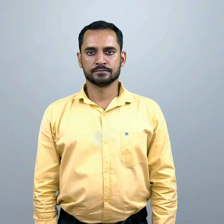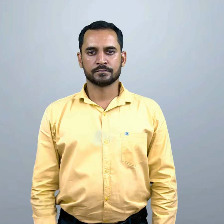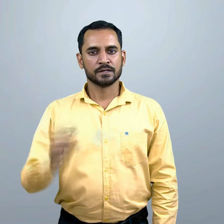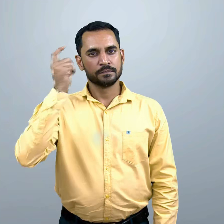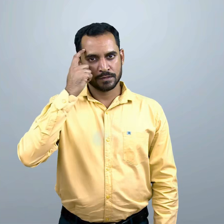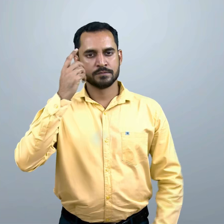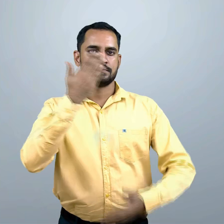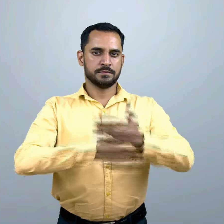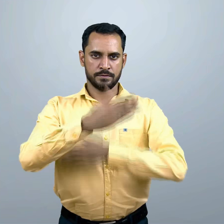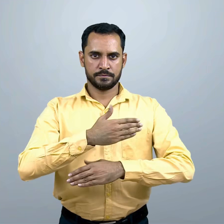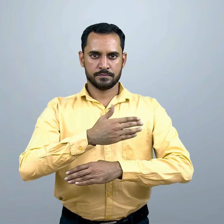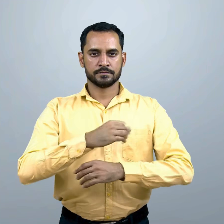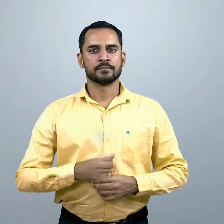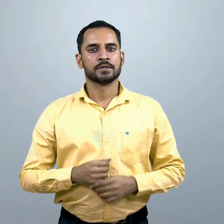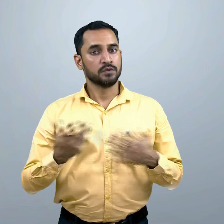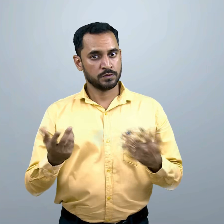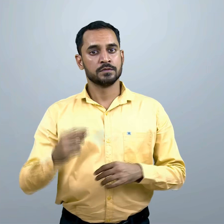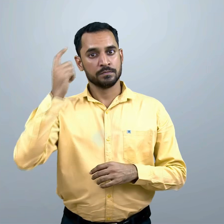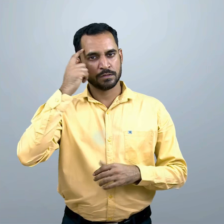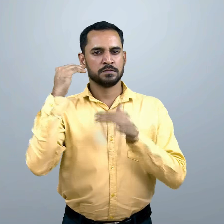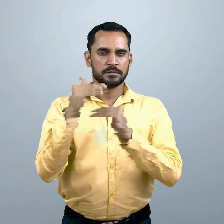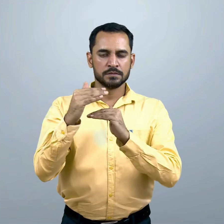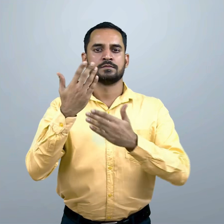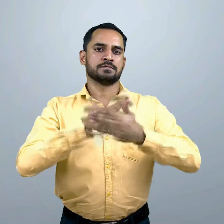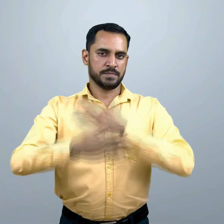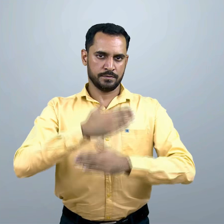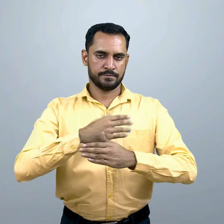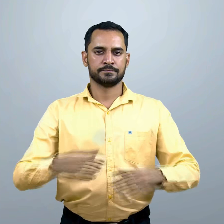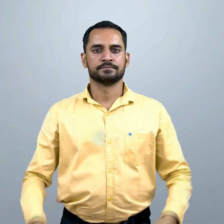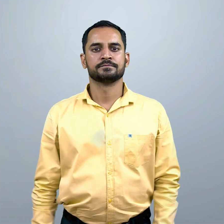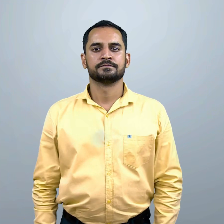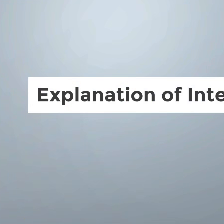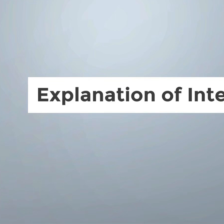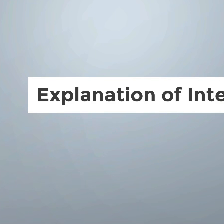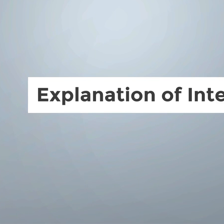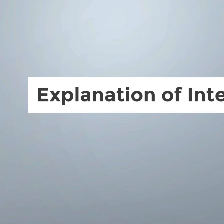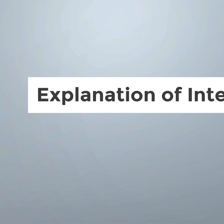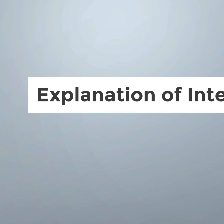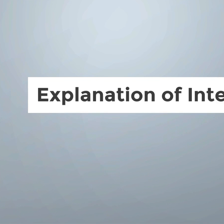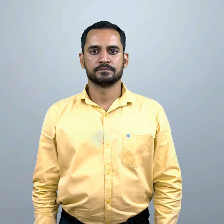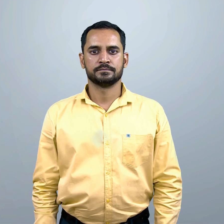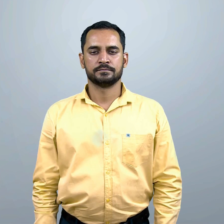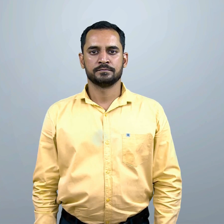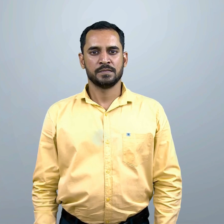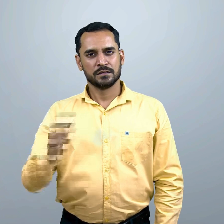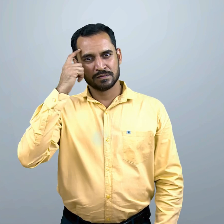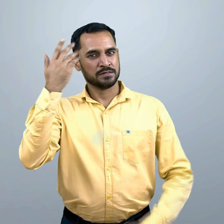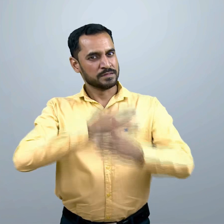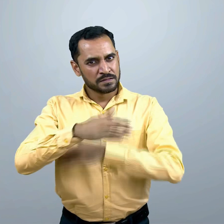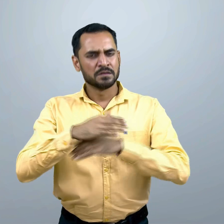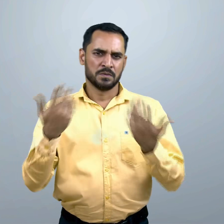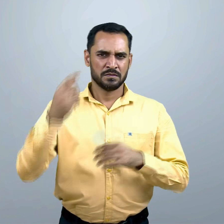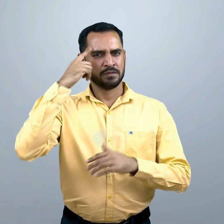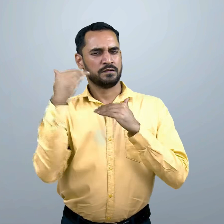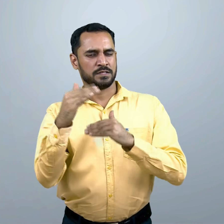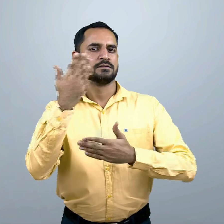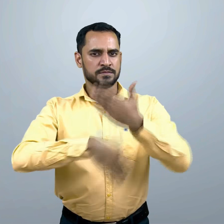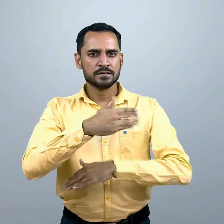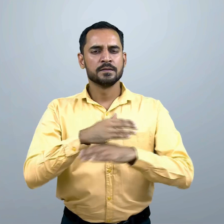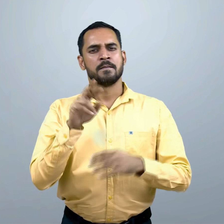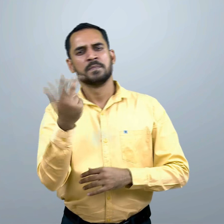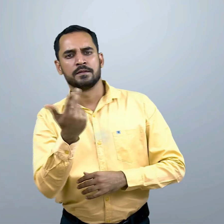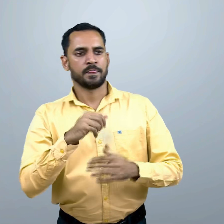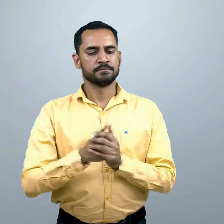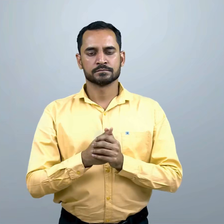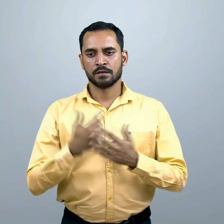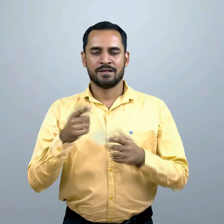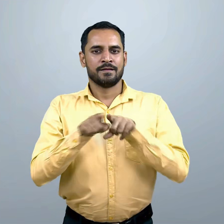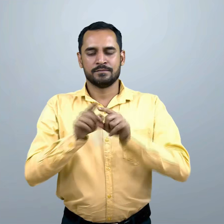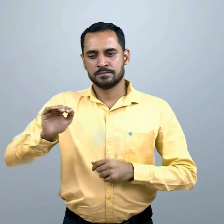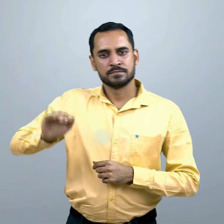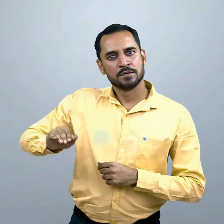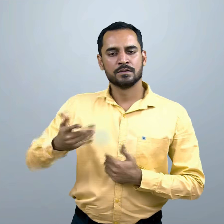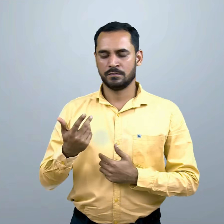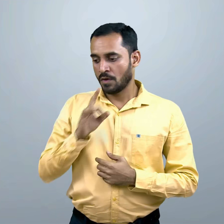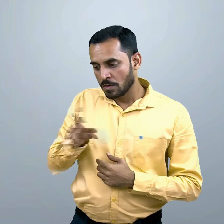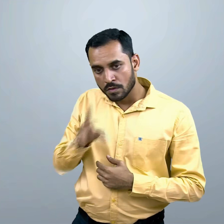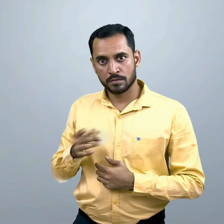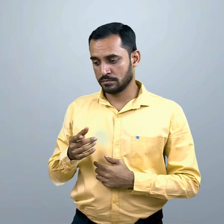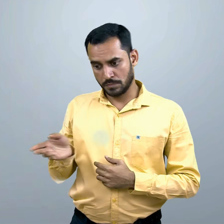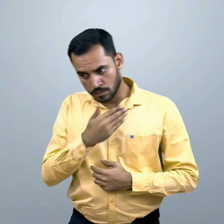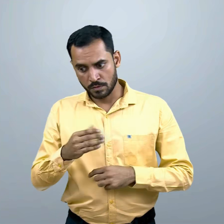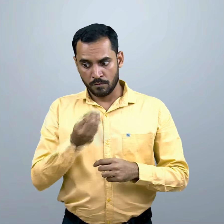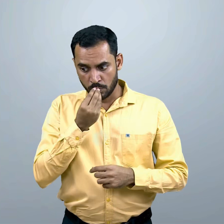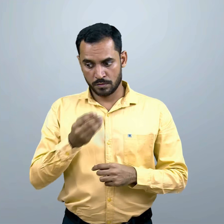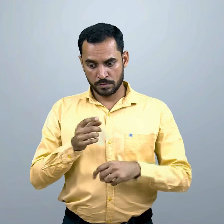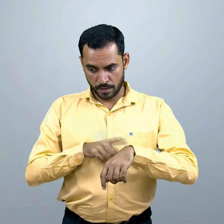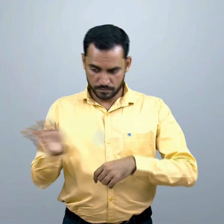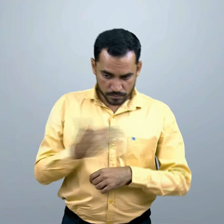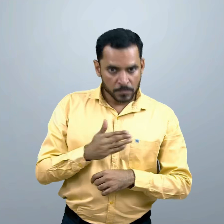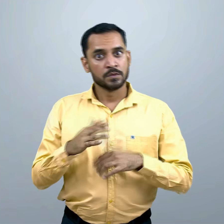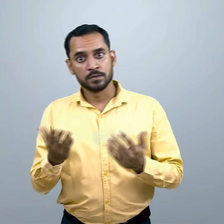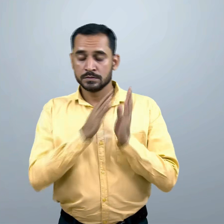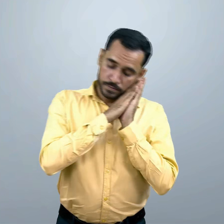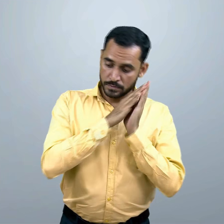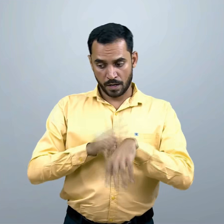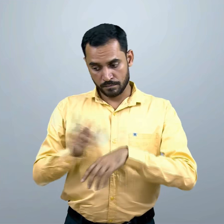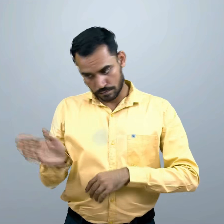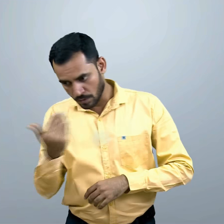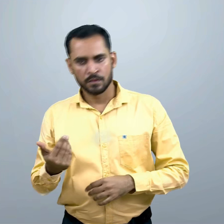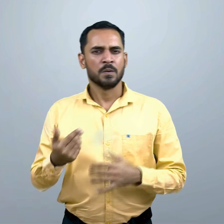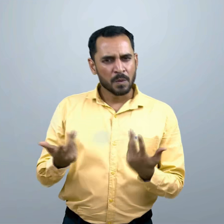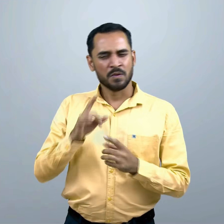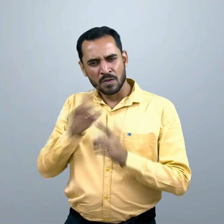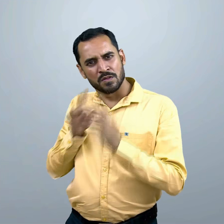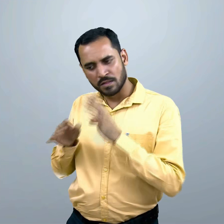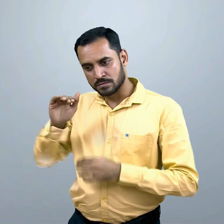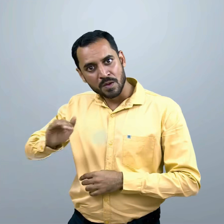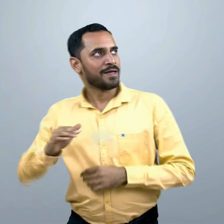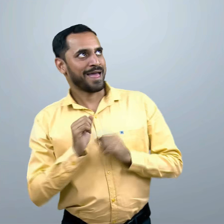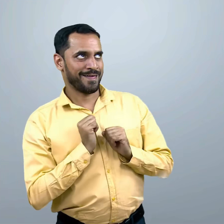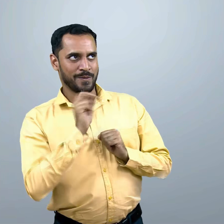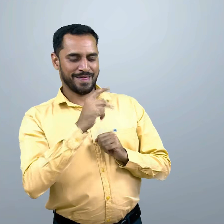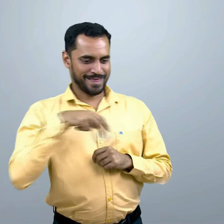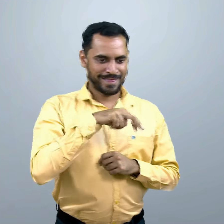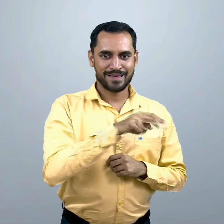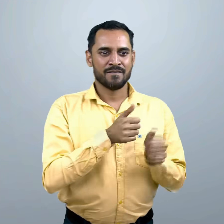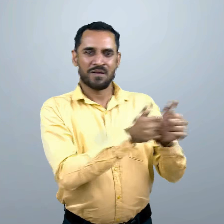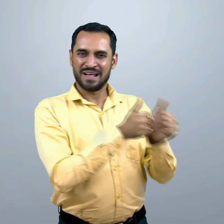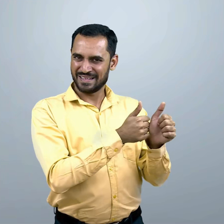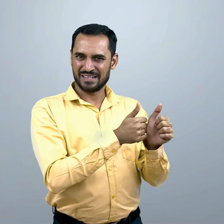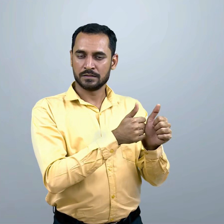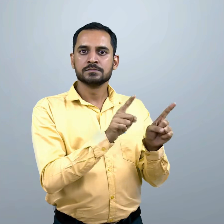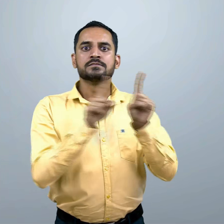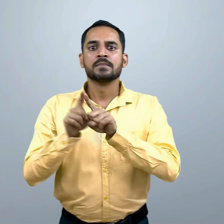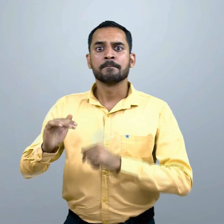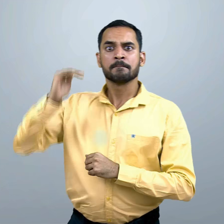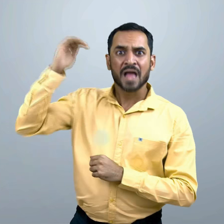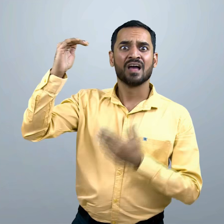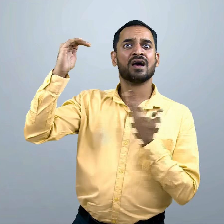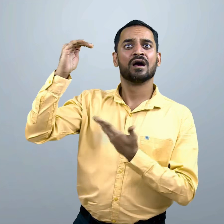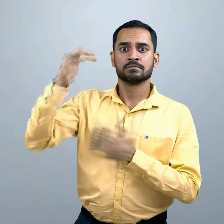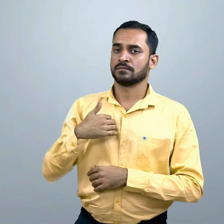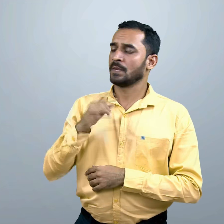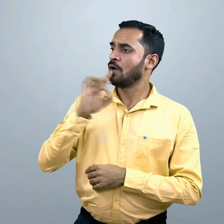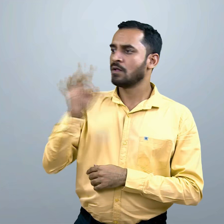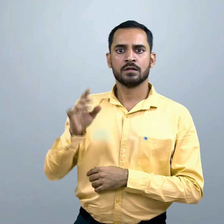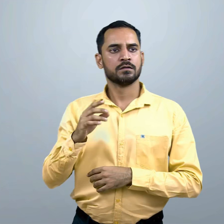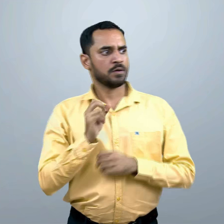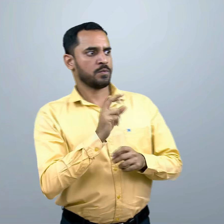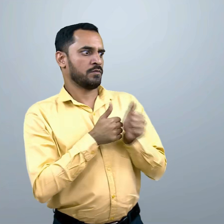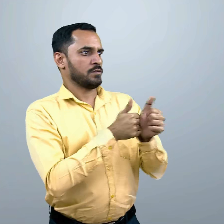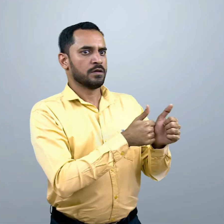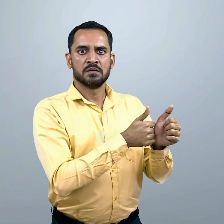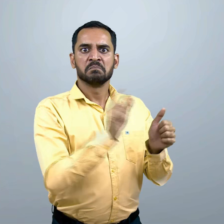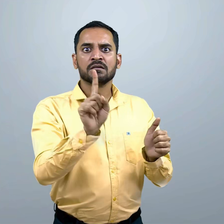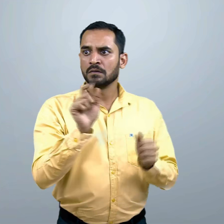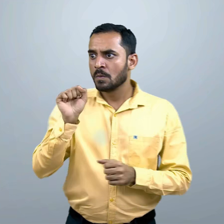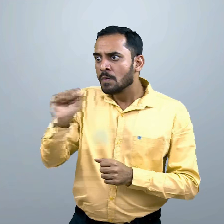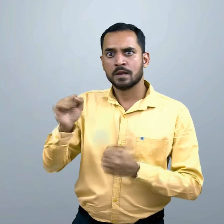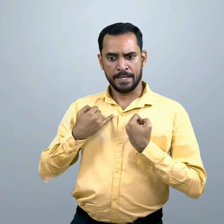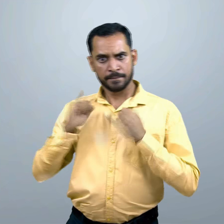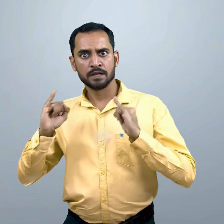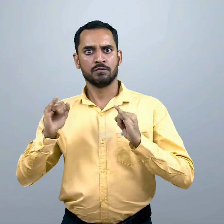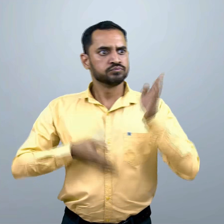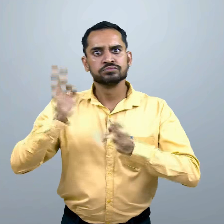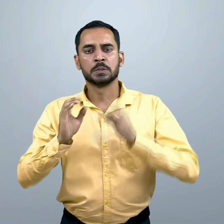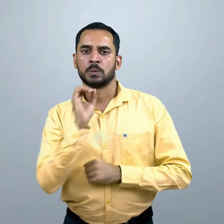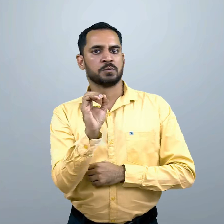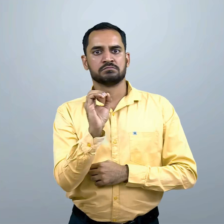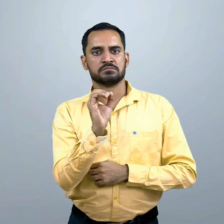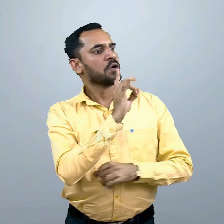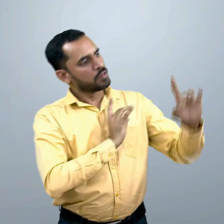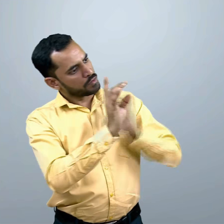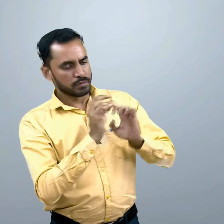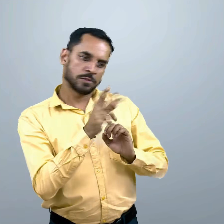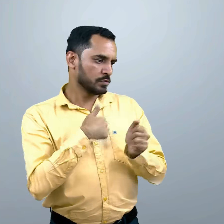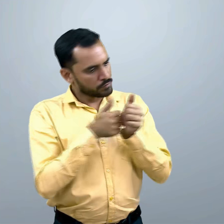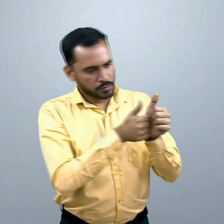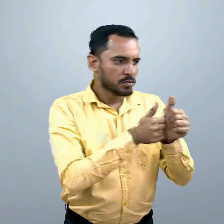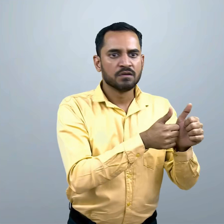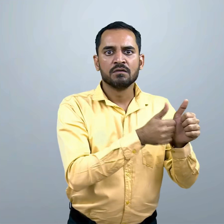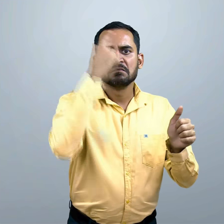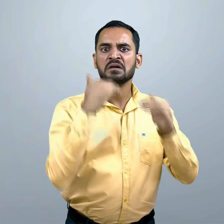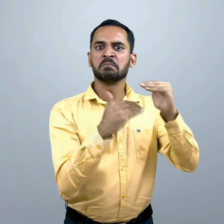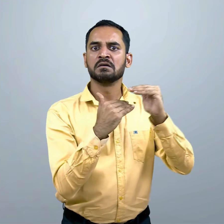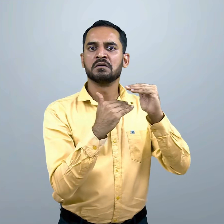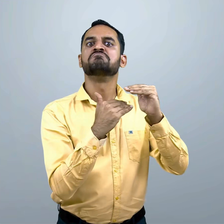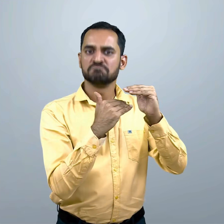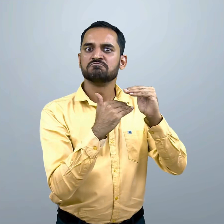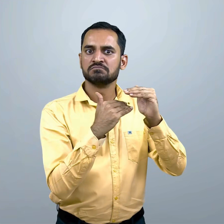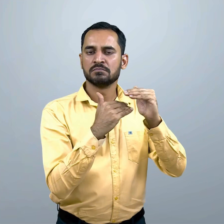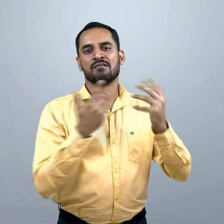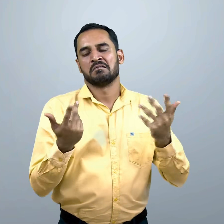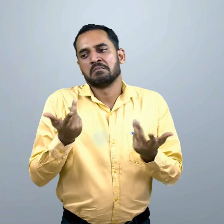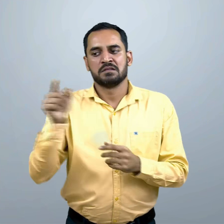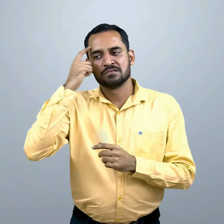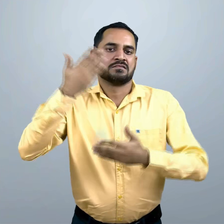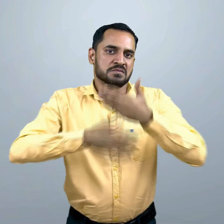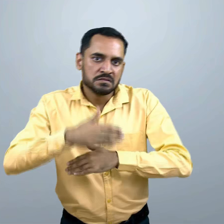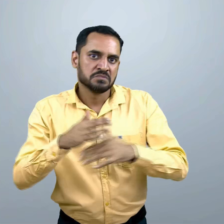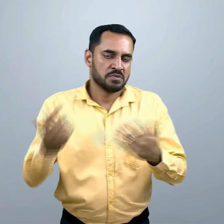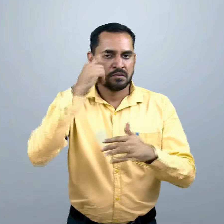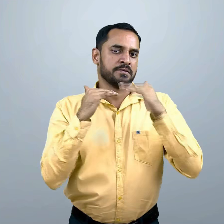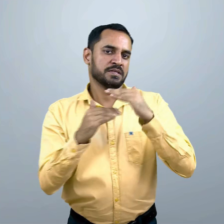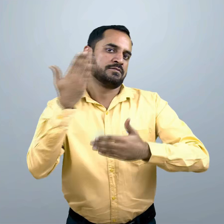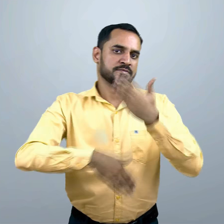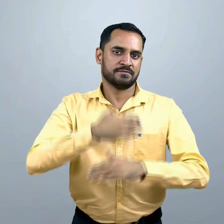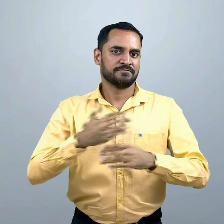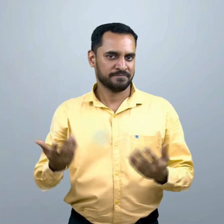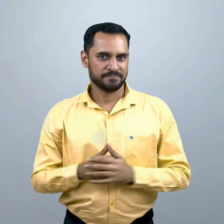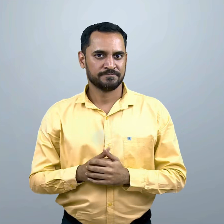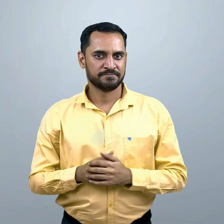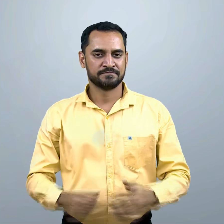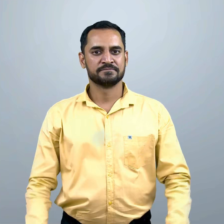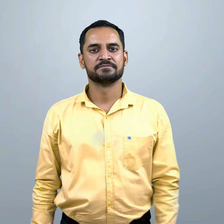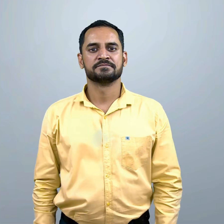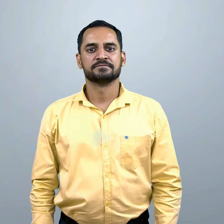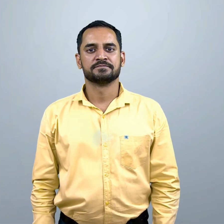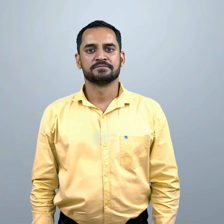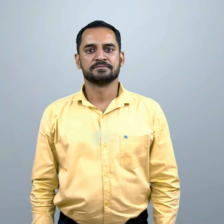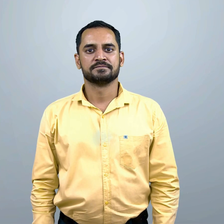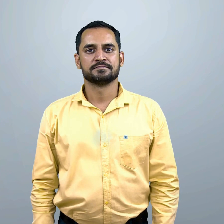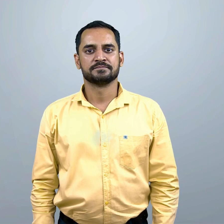Intellectual Disability